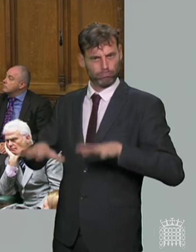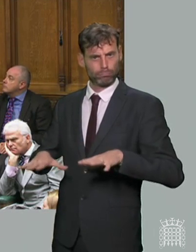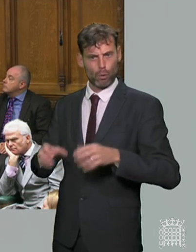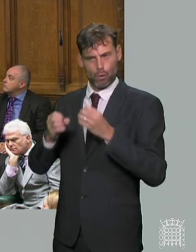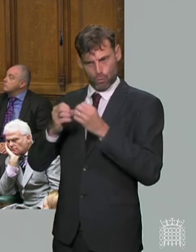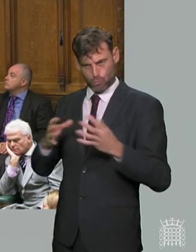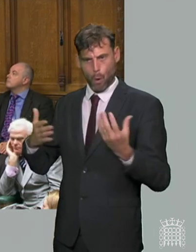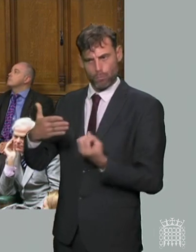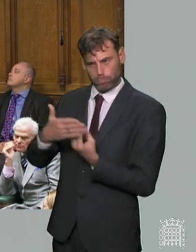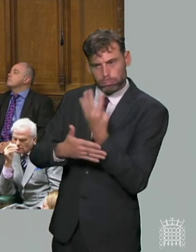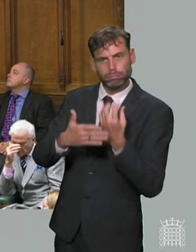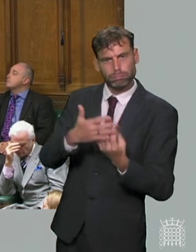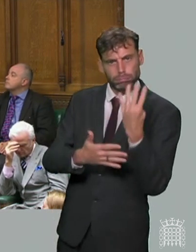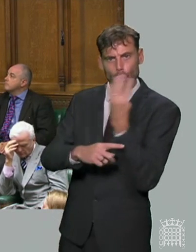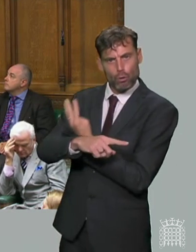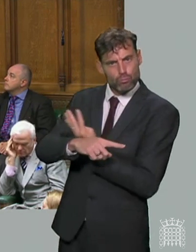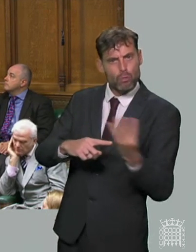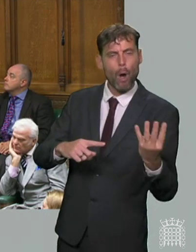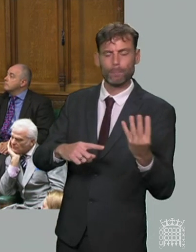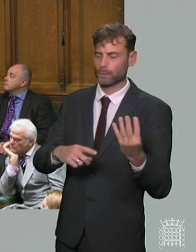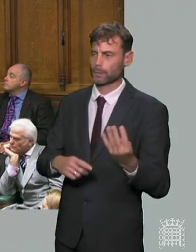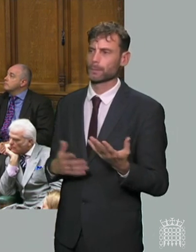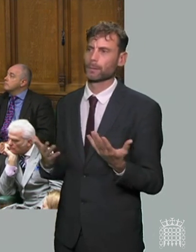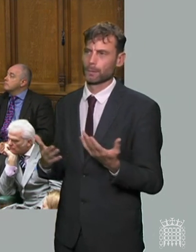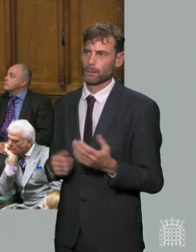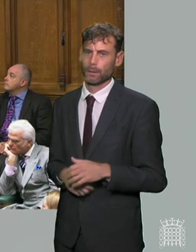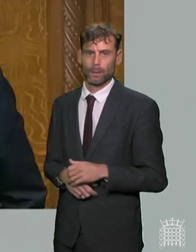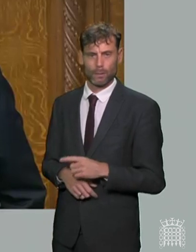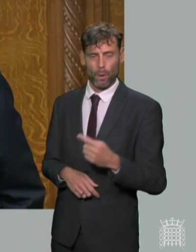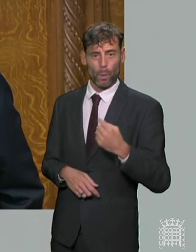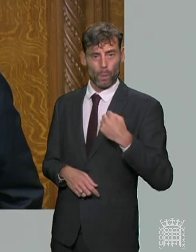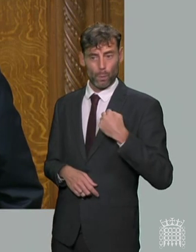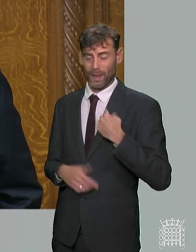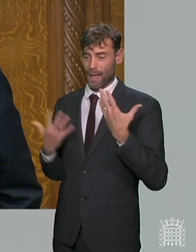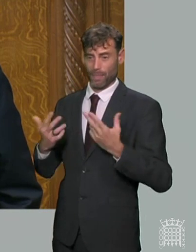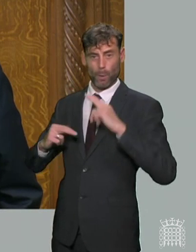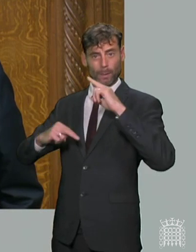We are not going to blaze a trail to self-sufficiency by building over our finest agricultural land.